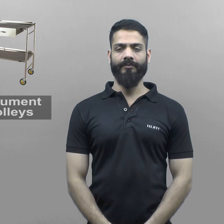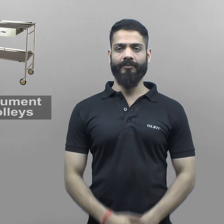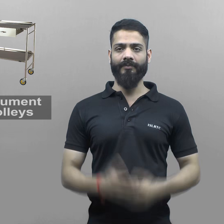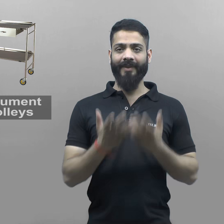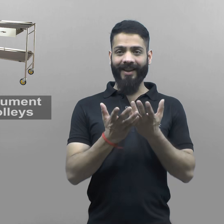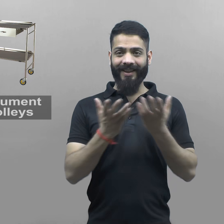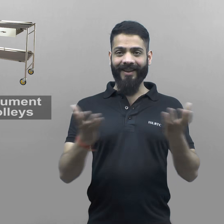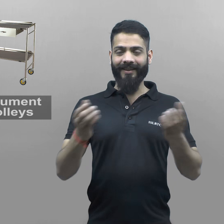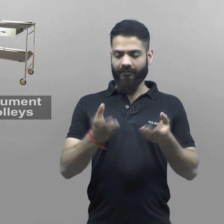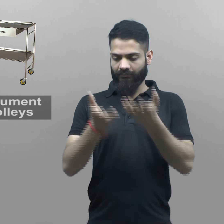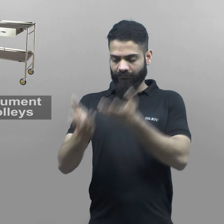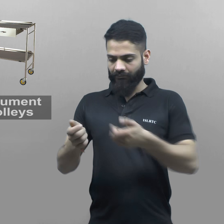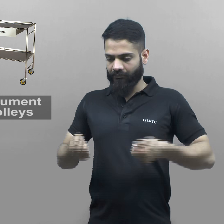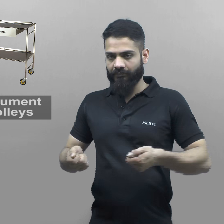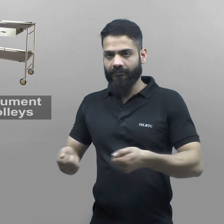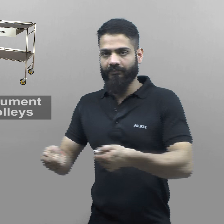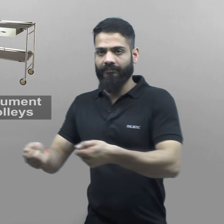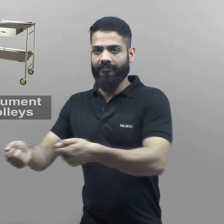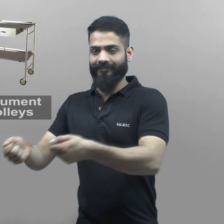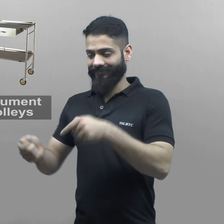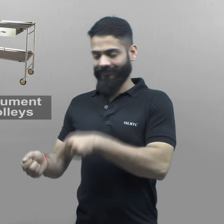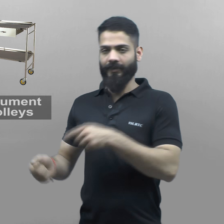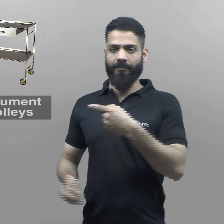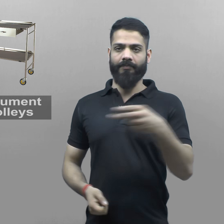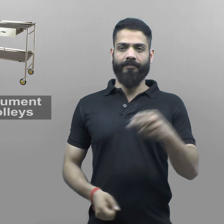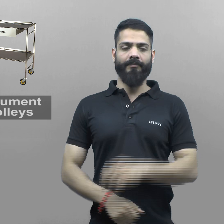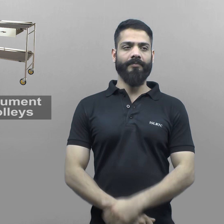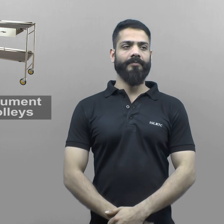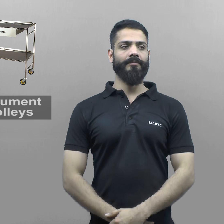Instrument Trolleys